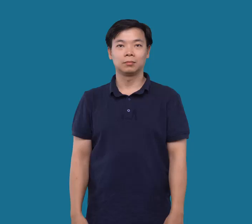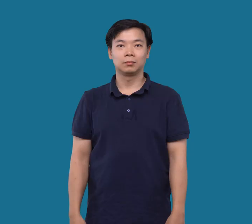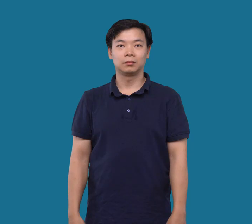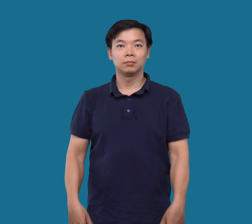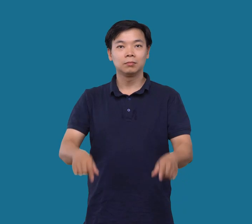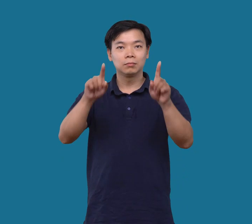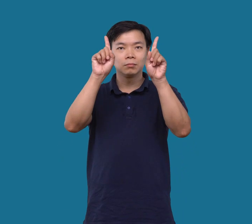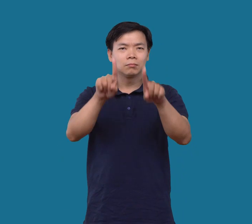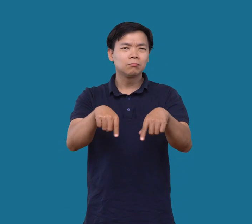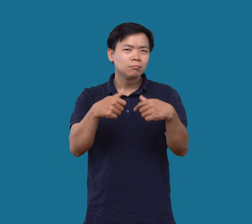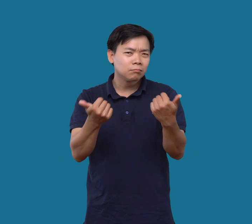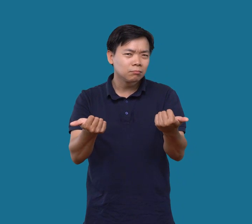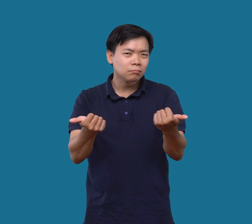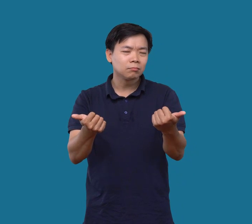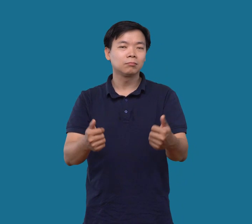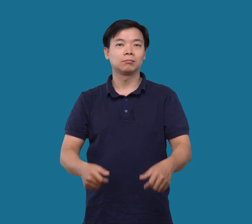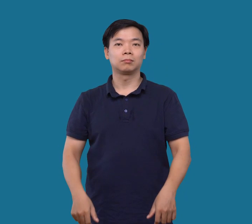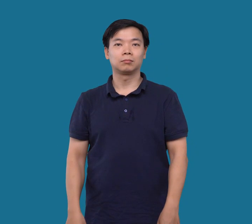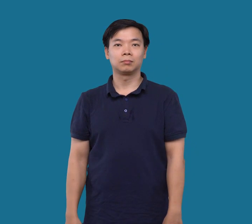thế nào?